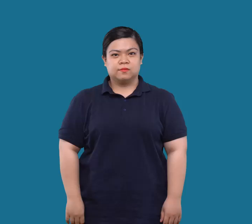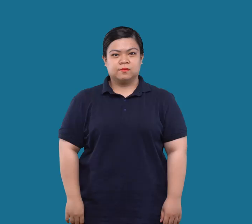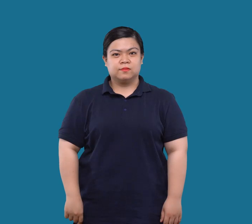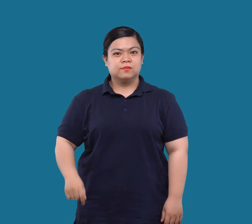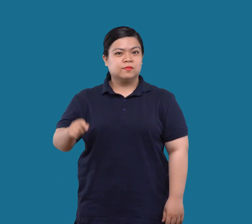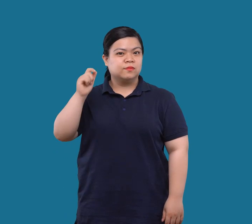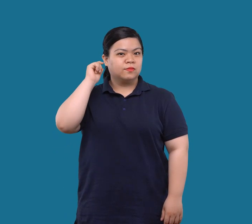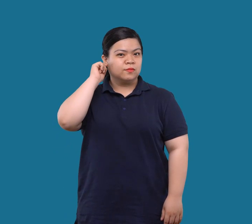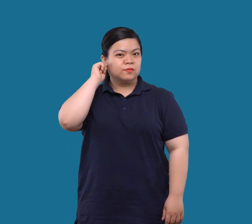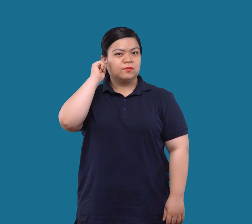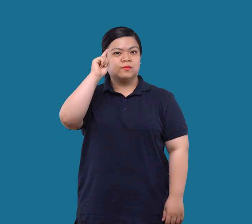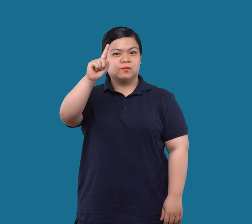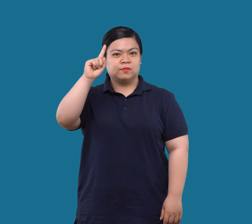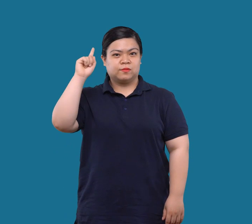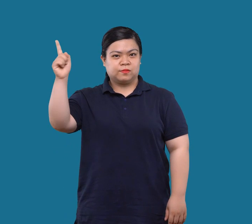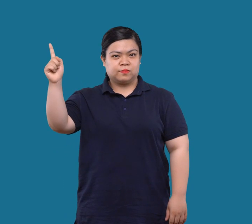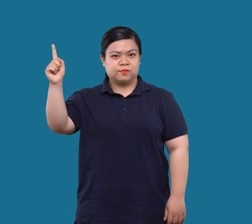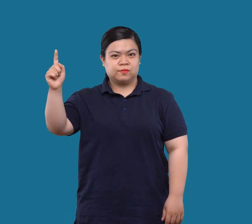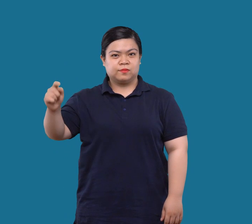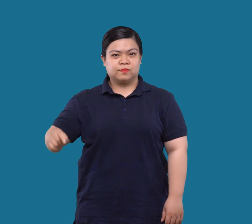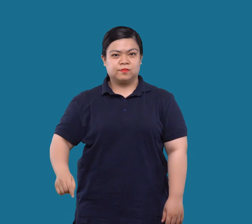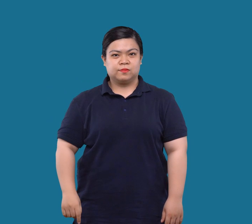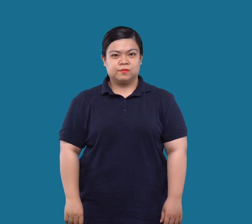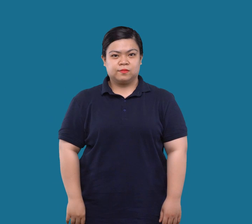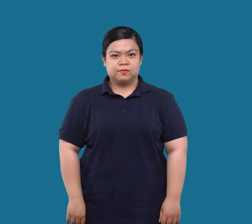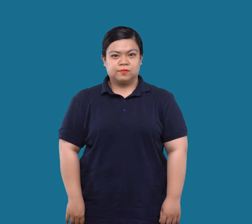cô giáo